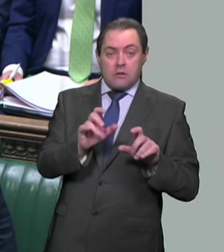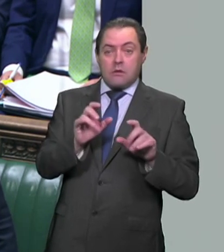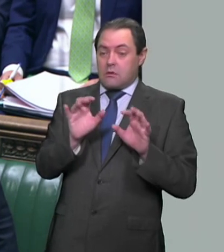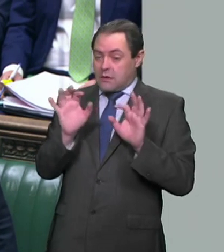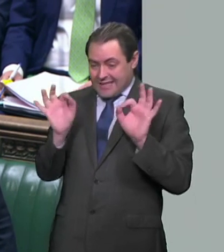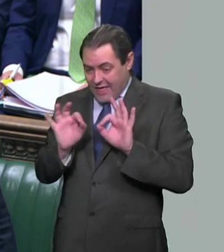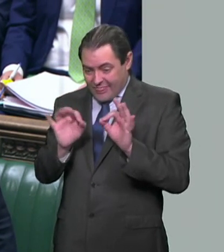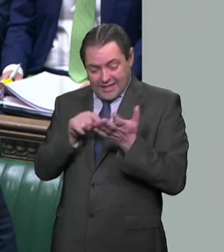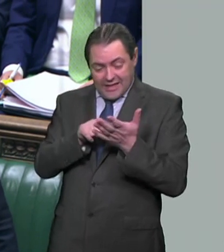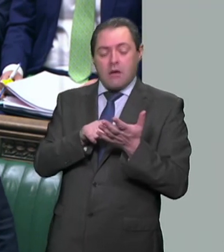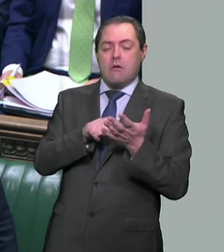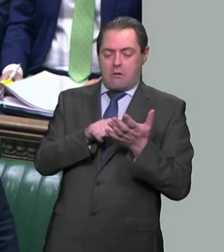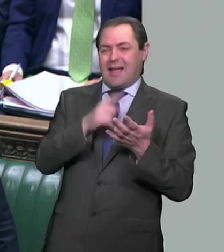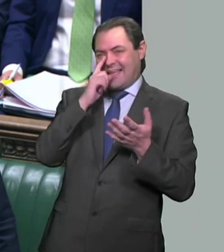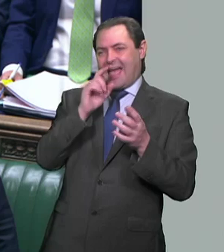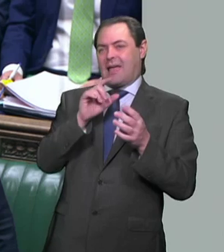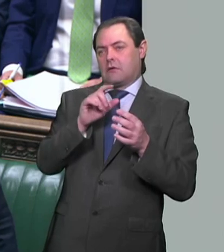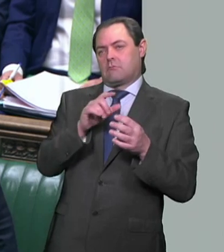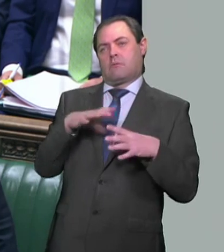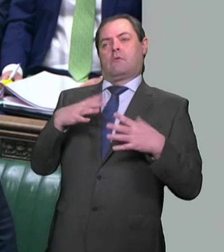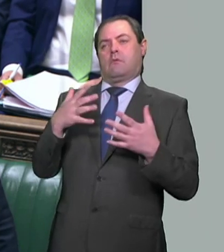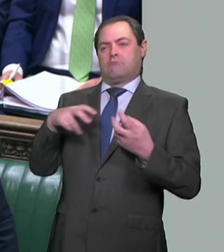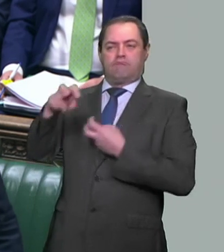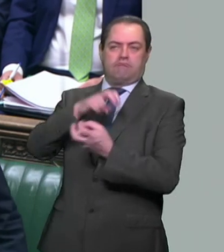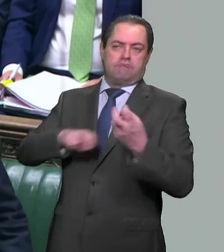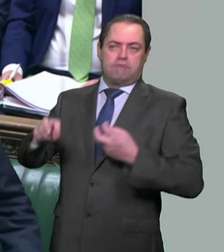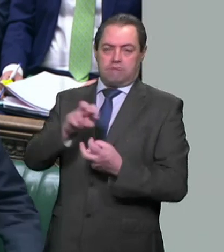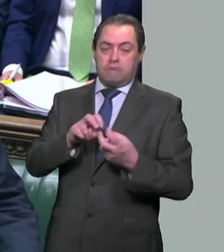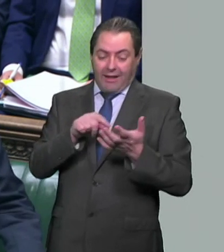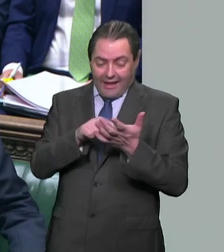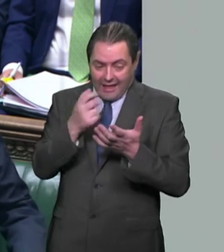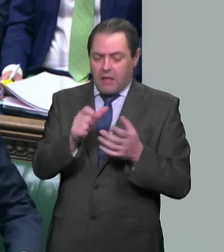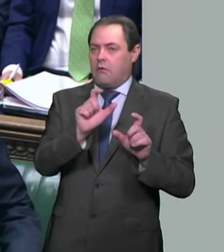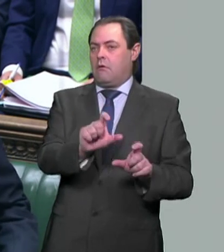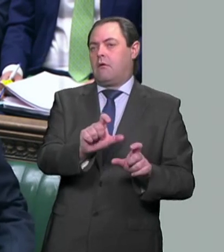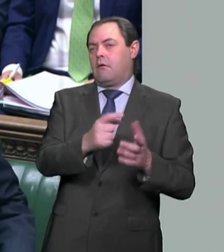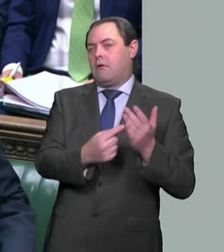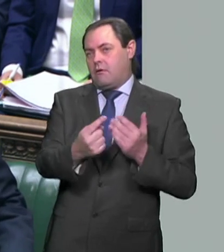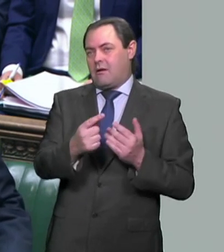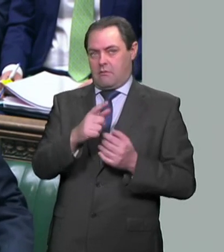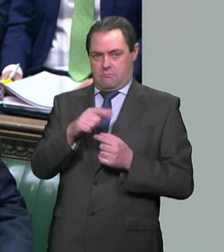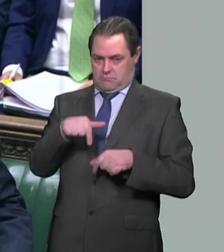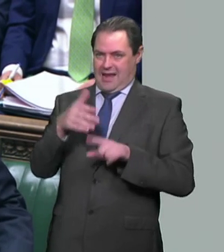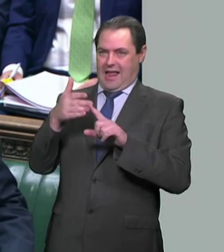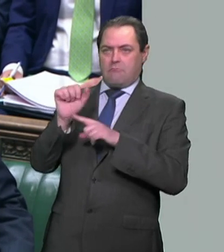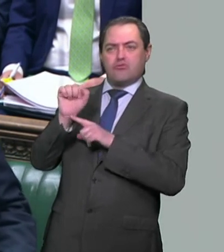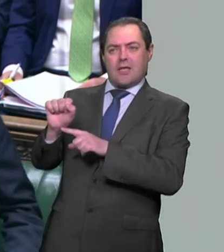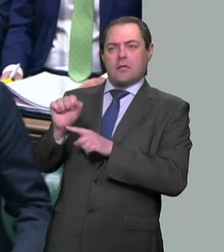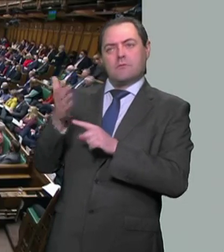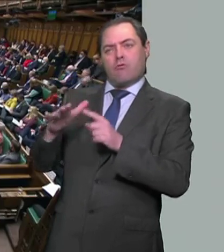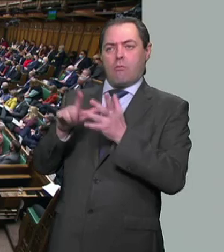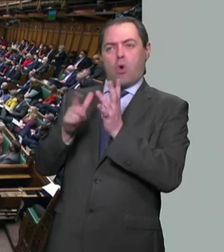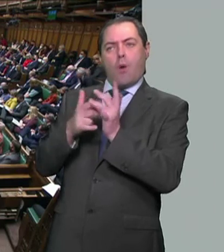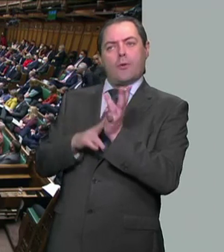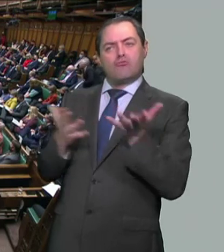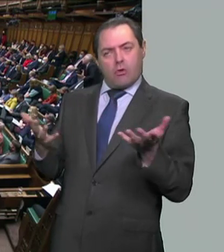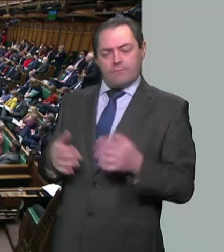Those balanced and proportionate measures are designed to protect the British people from the omicron variant, and that is the right approach to take.